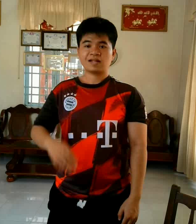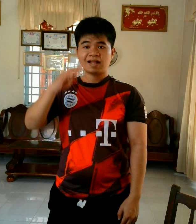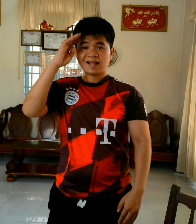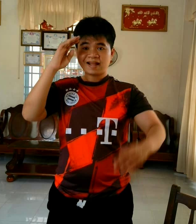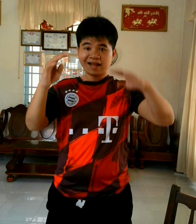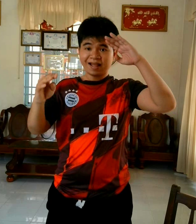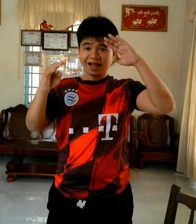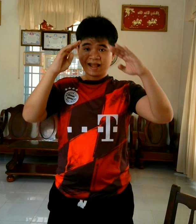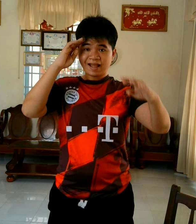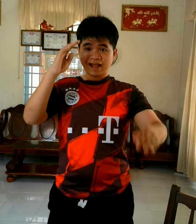xin chao